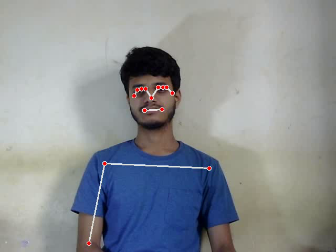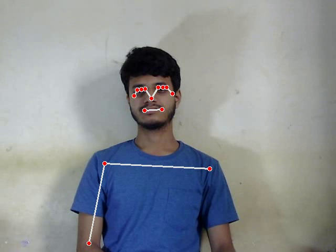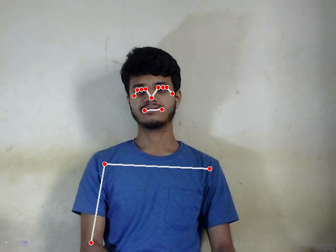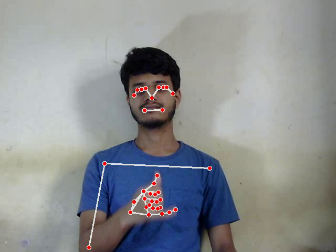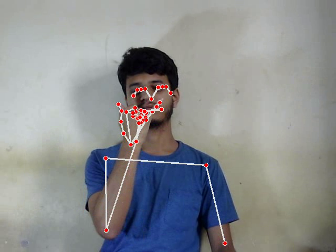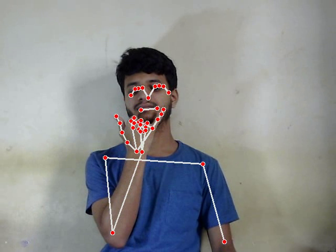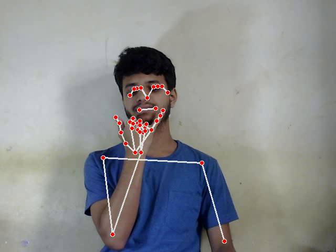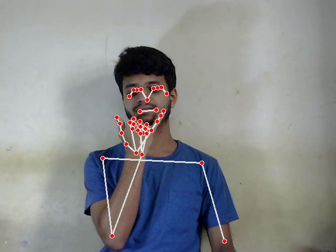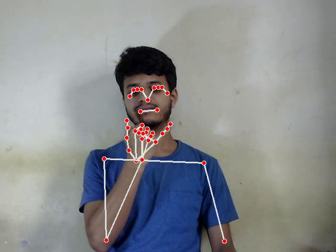wrong